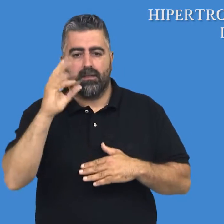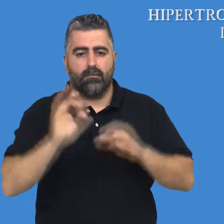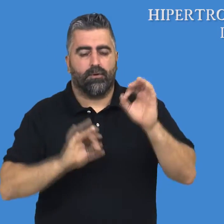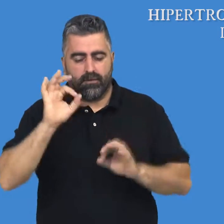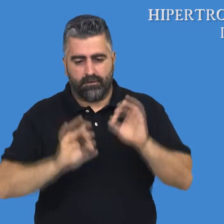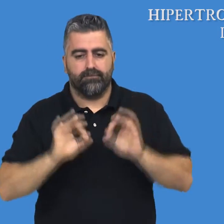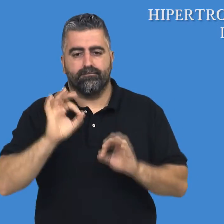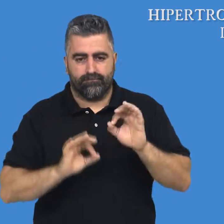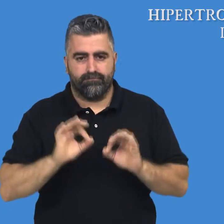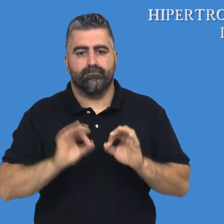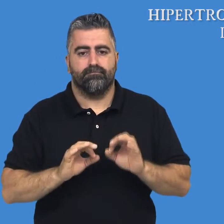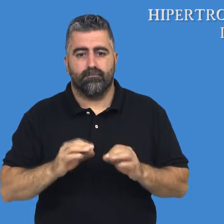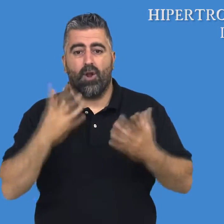porcentaje